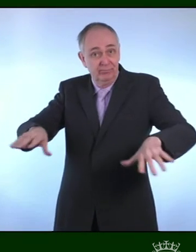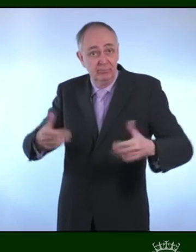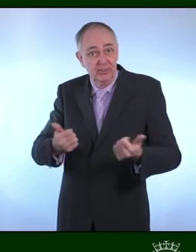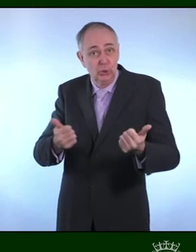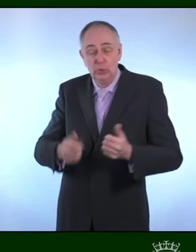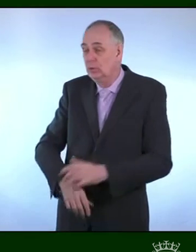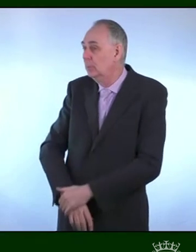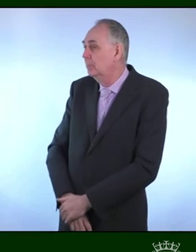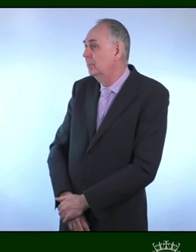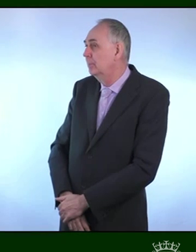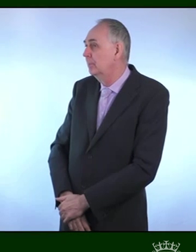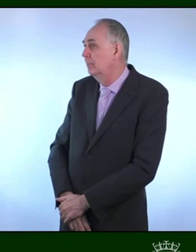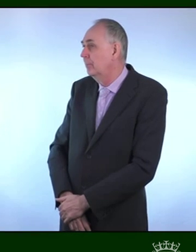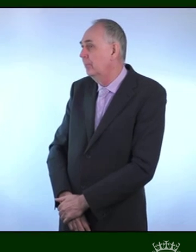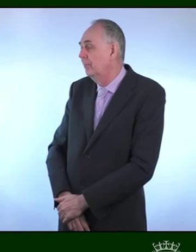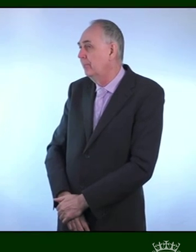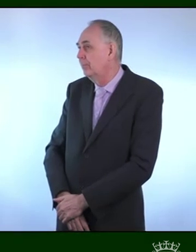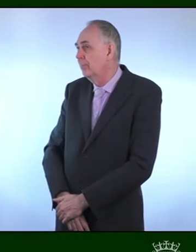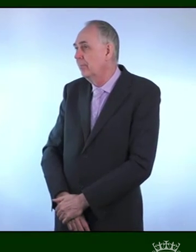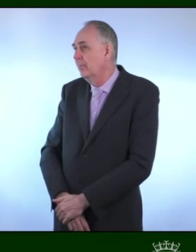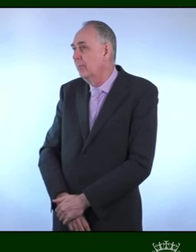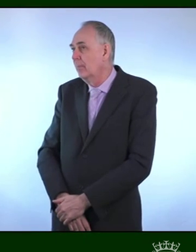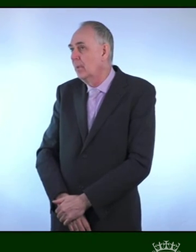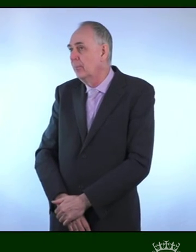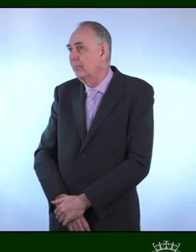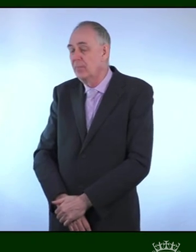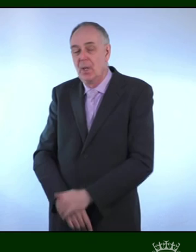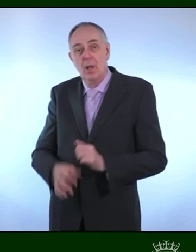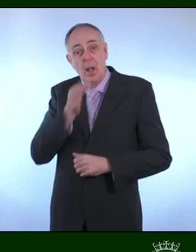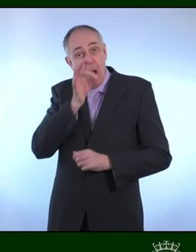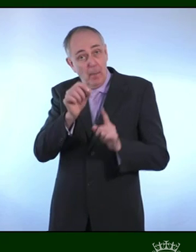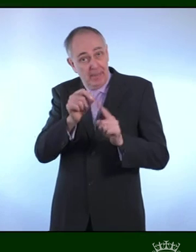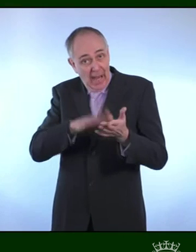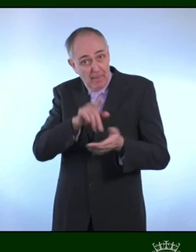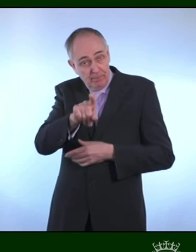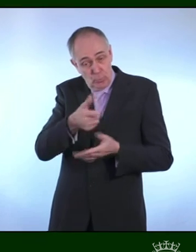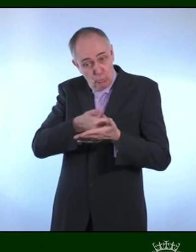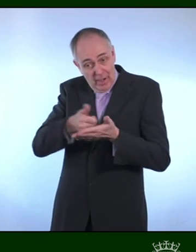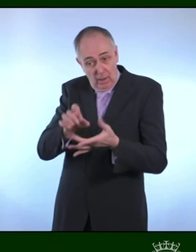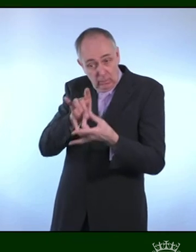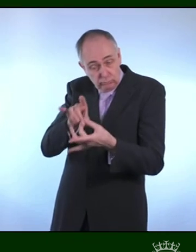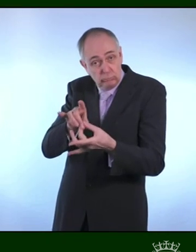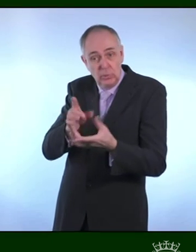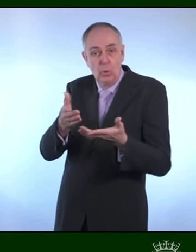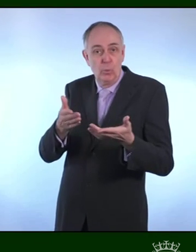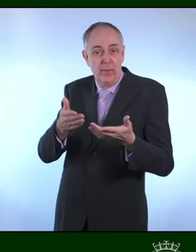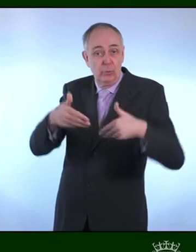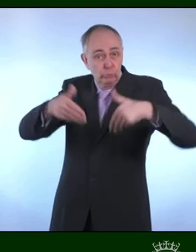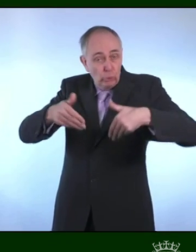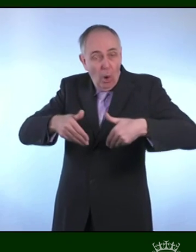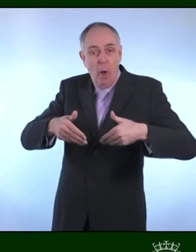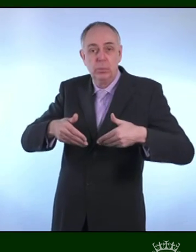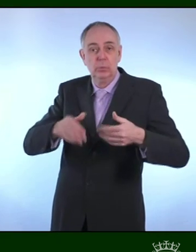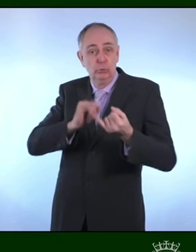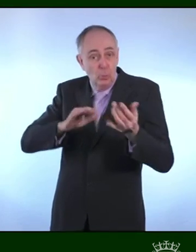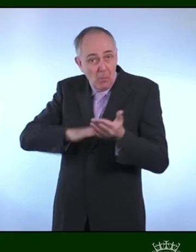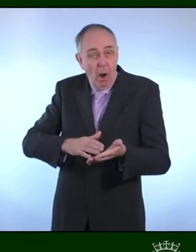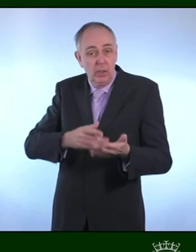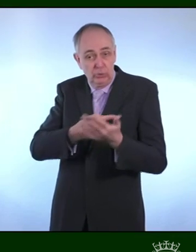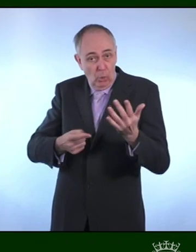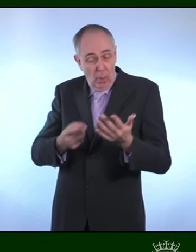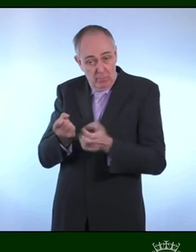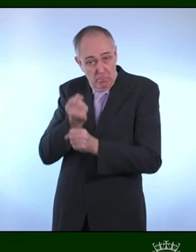Can my right honourable Friend the Prime Minister assure me that he is in regular contact with supermarkets and food suppliers to ensure that goods are getting to the shelves, where they are needed?